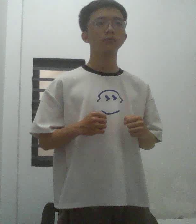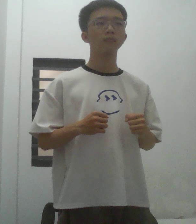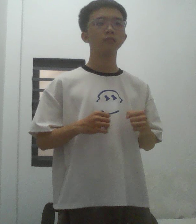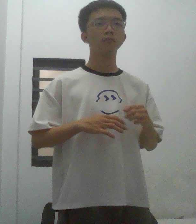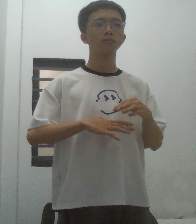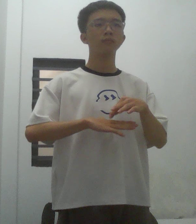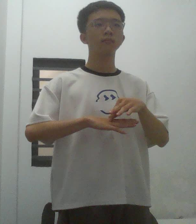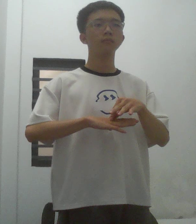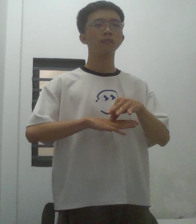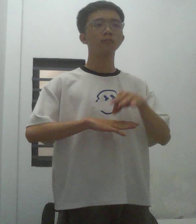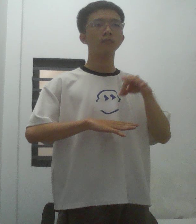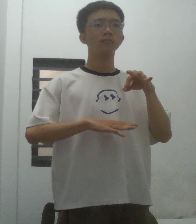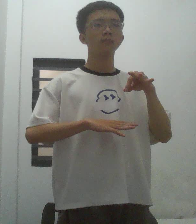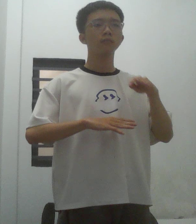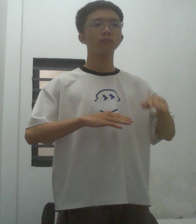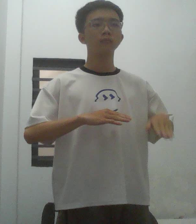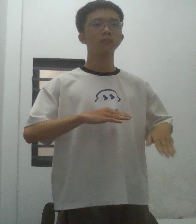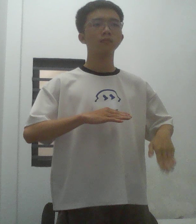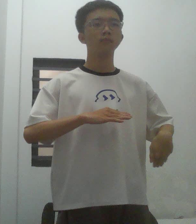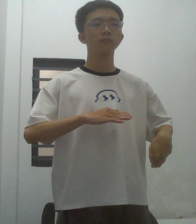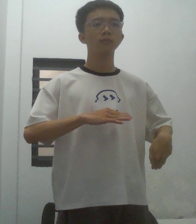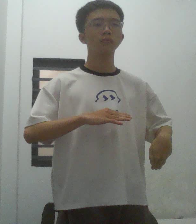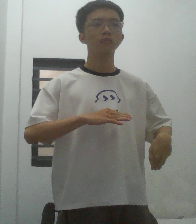tuan sau